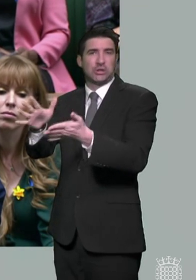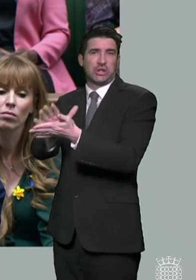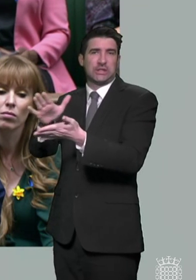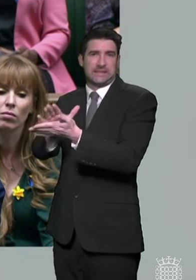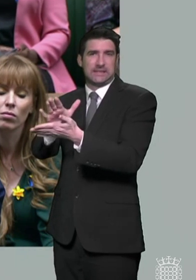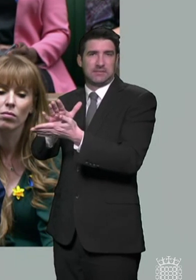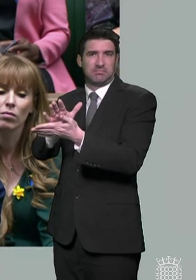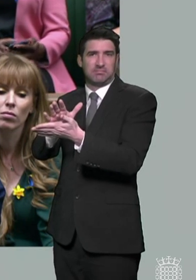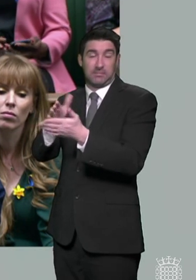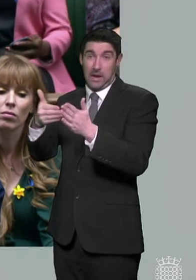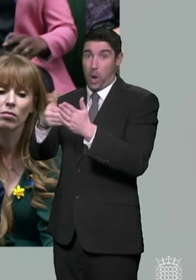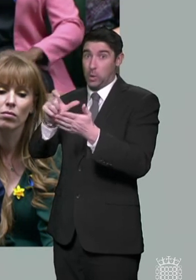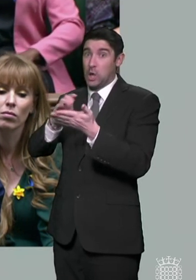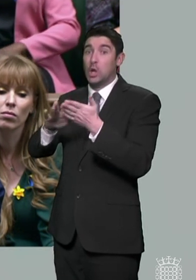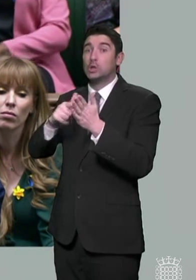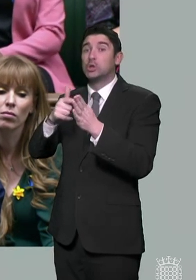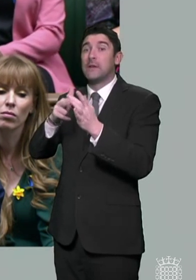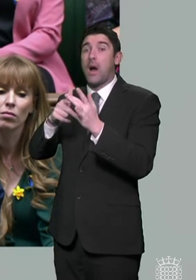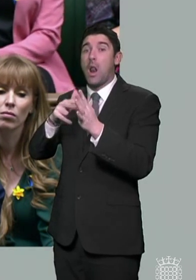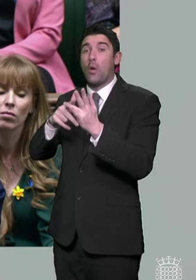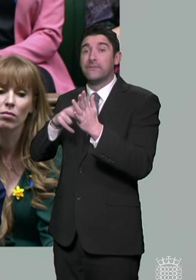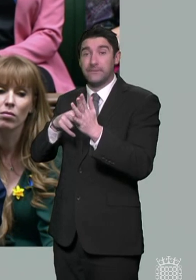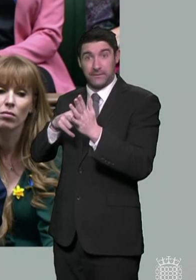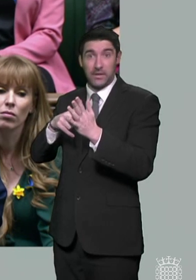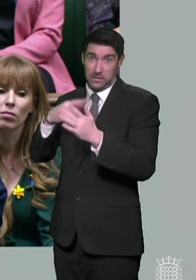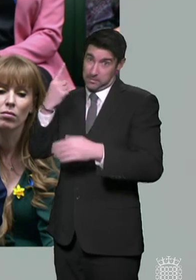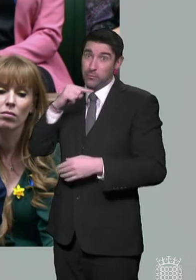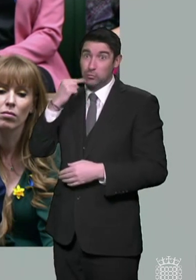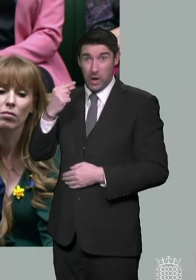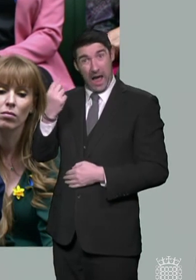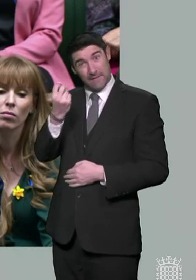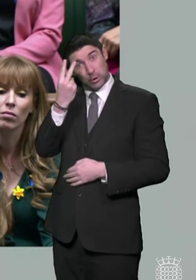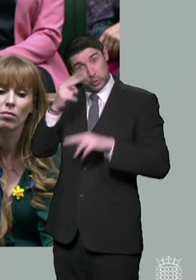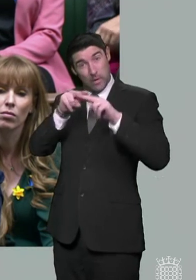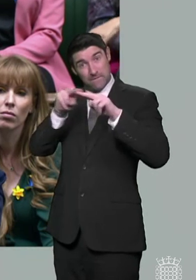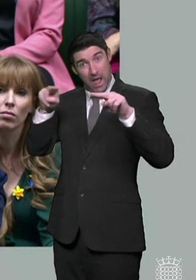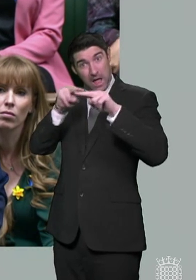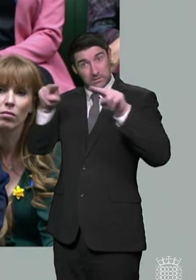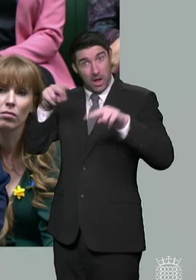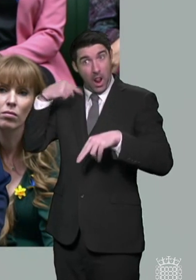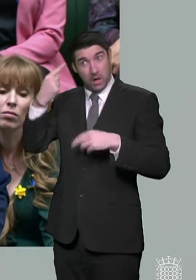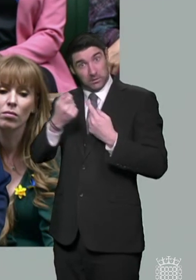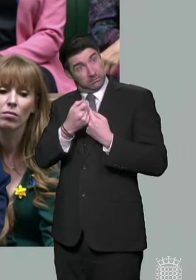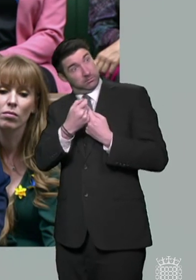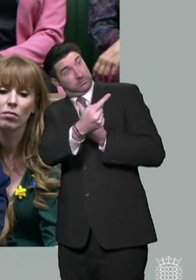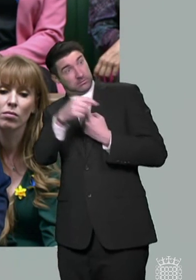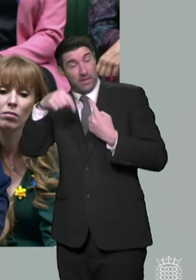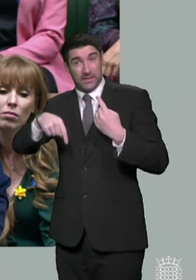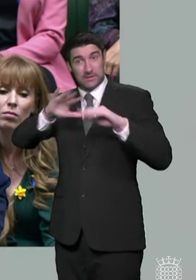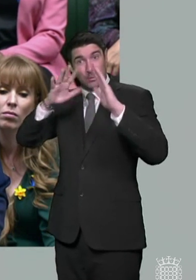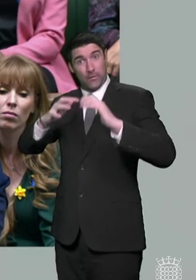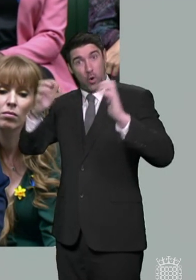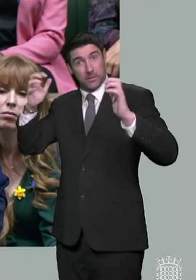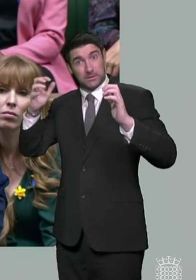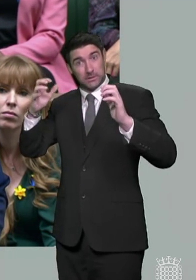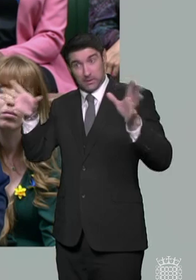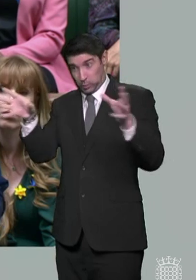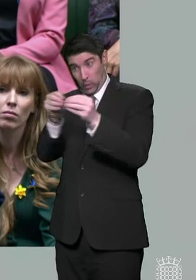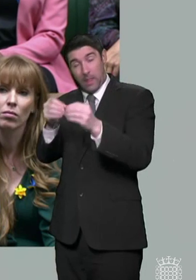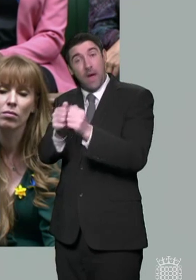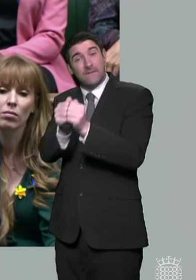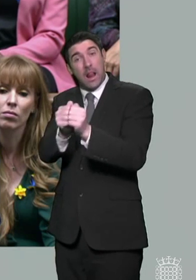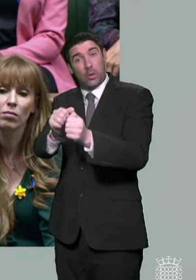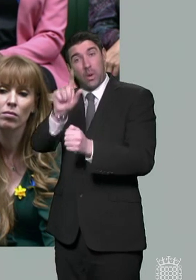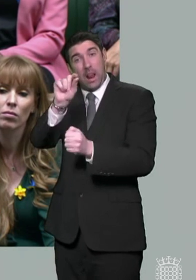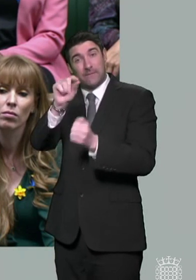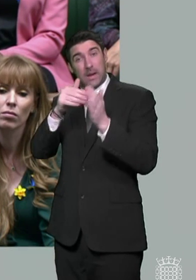Shuvalov owns two flats not five minutes’ walk from this House, and they are worth more than £11 million.